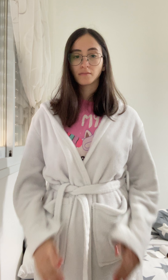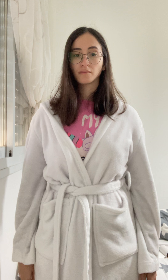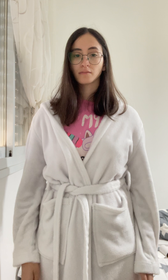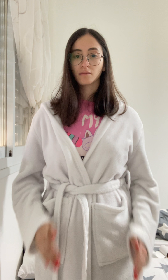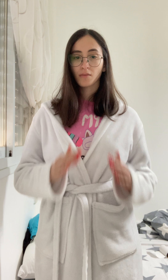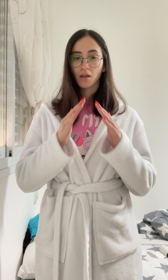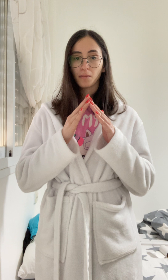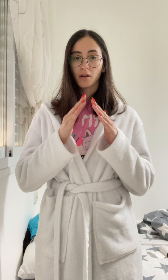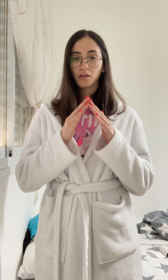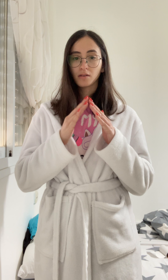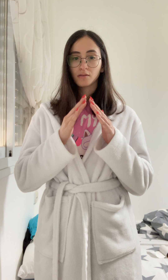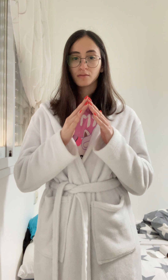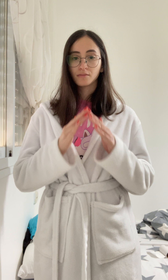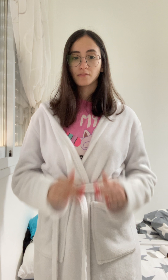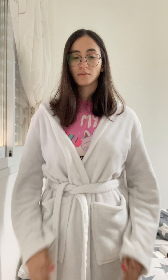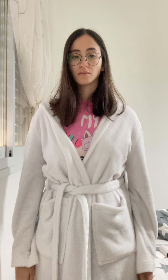בית